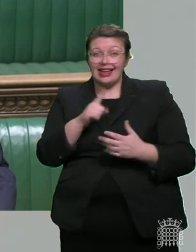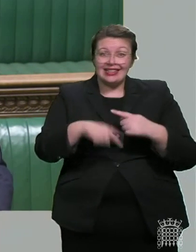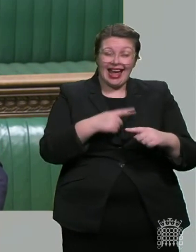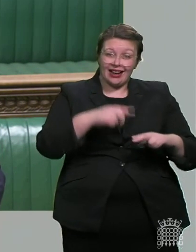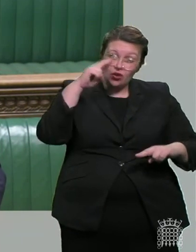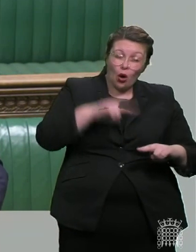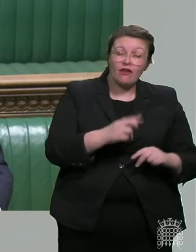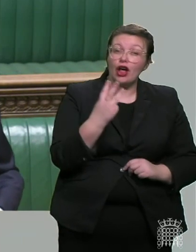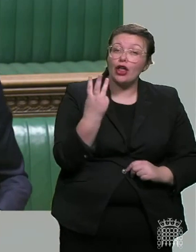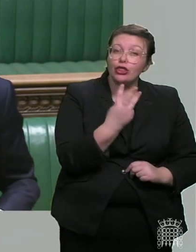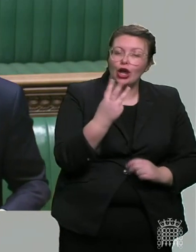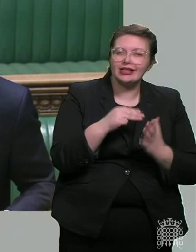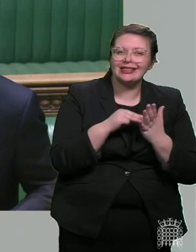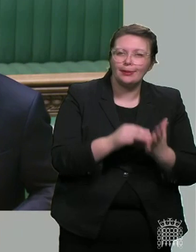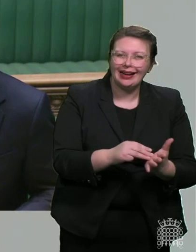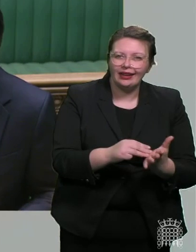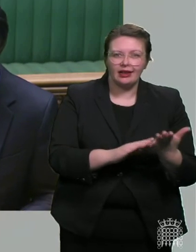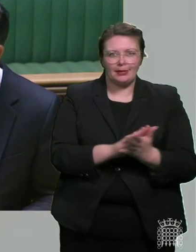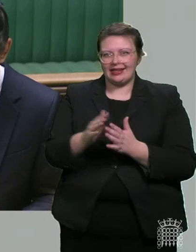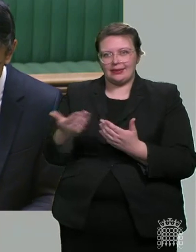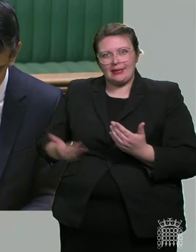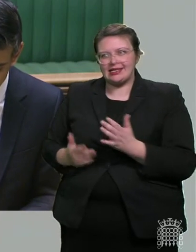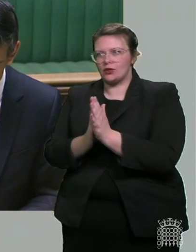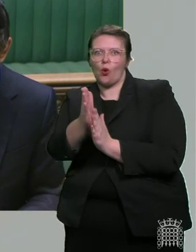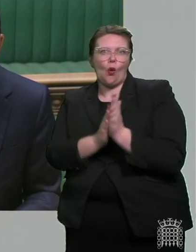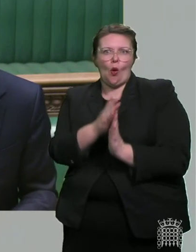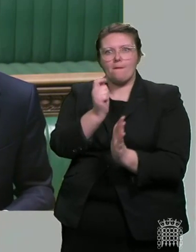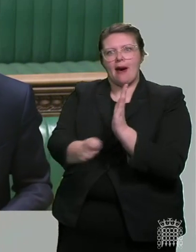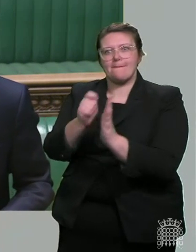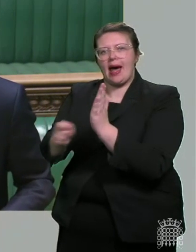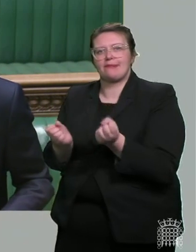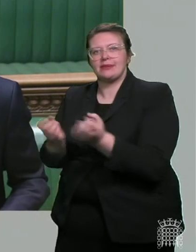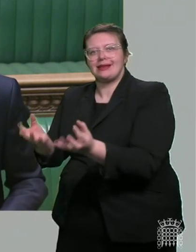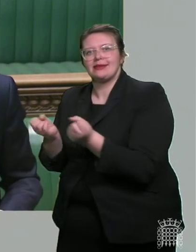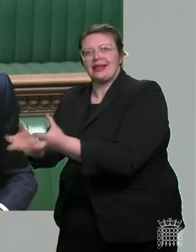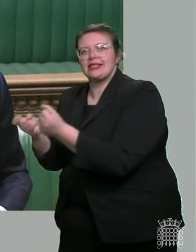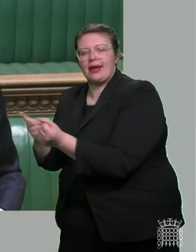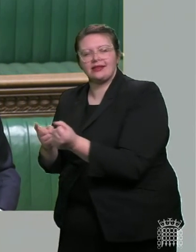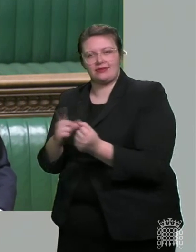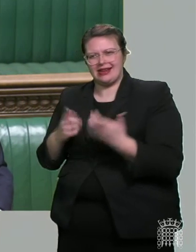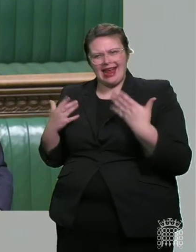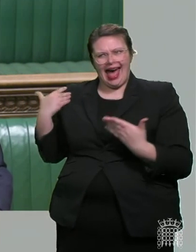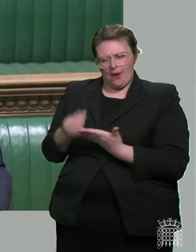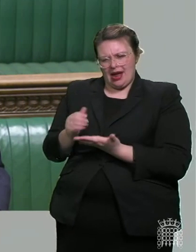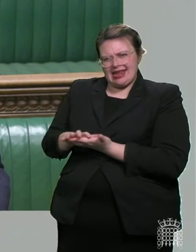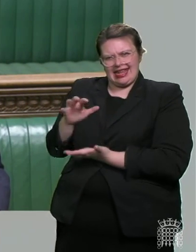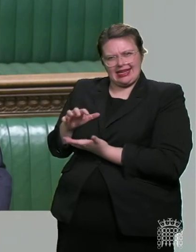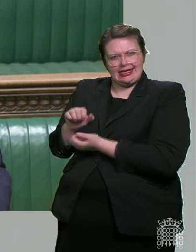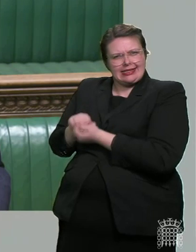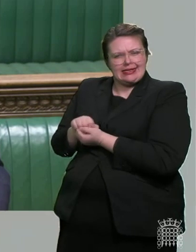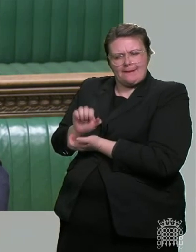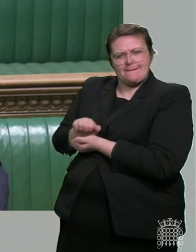The OBR has said it will boost business investment by 10%—around £20 billion more per year.